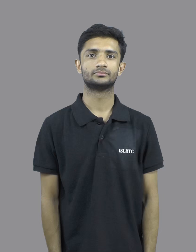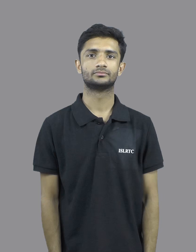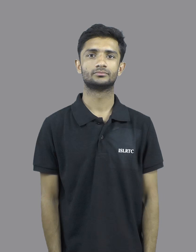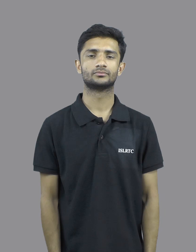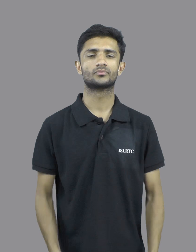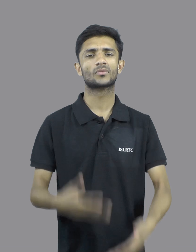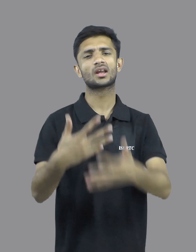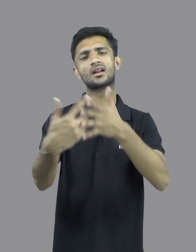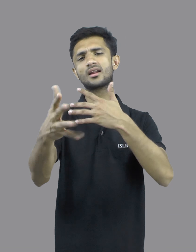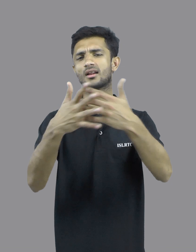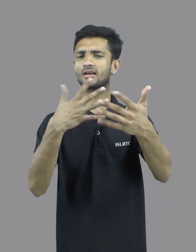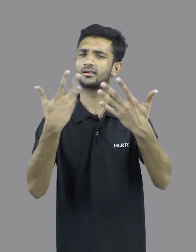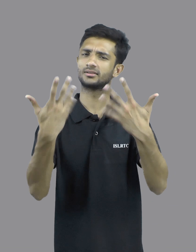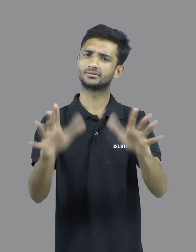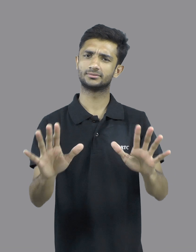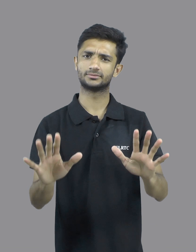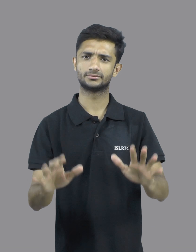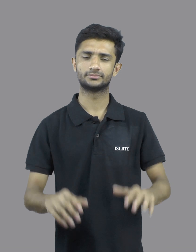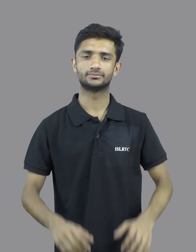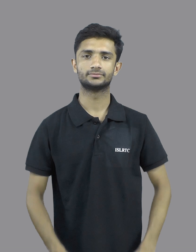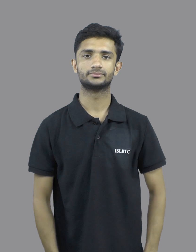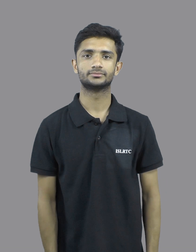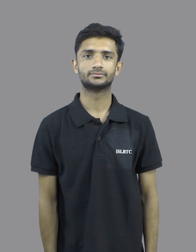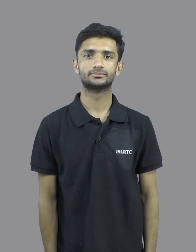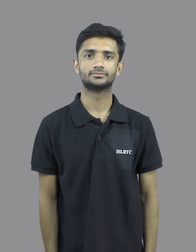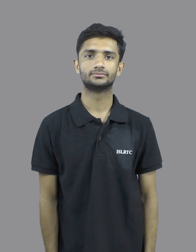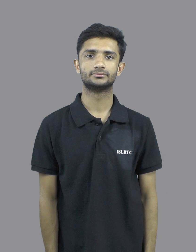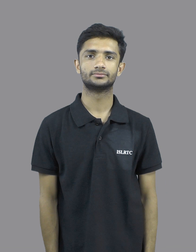Informal Casual